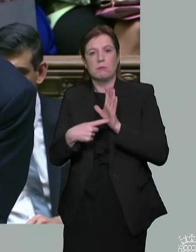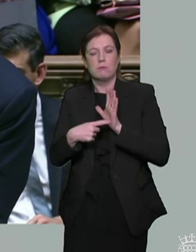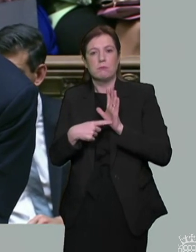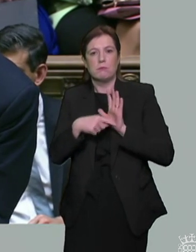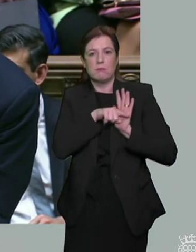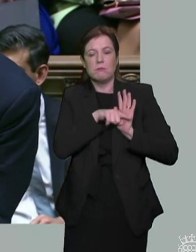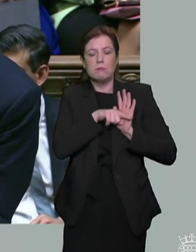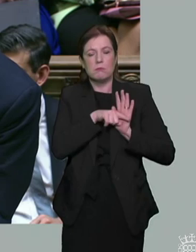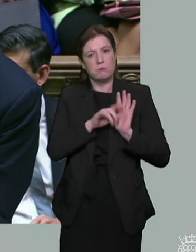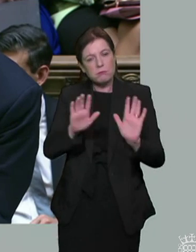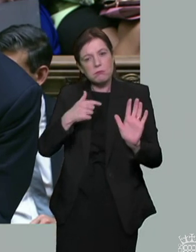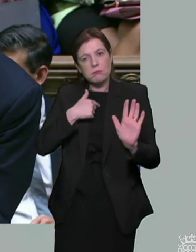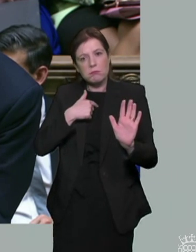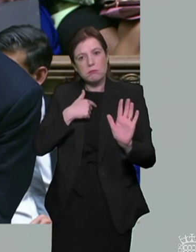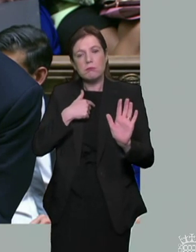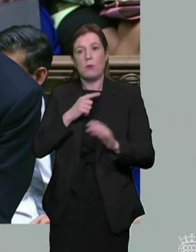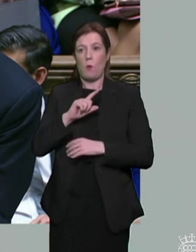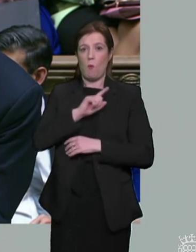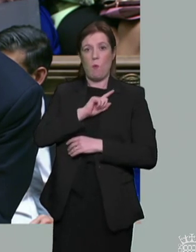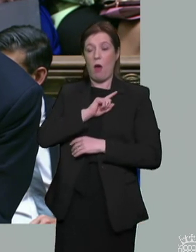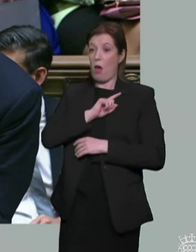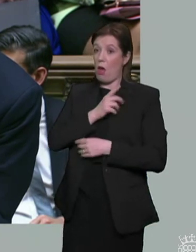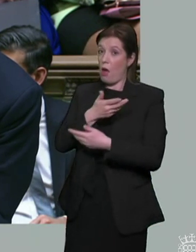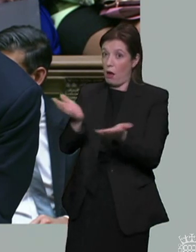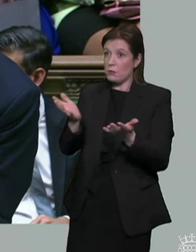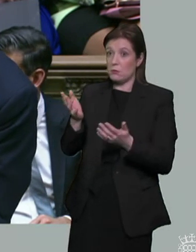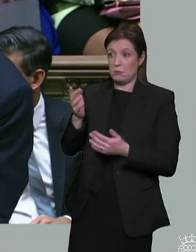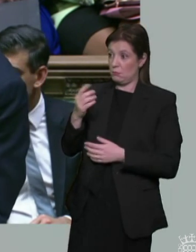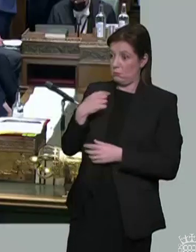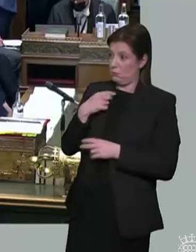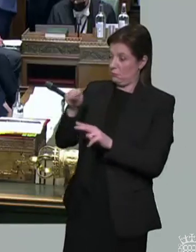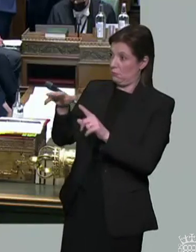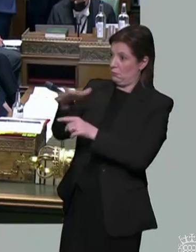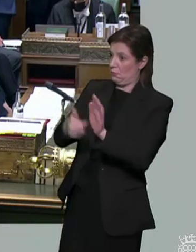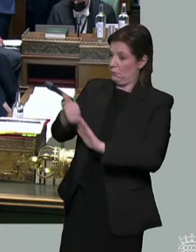That is the right thing to do, because it seems to me that that the company has broken the law.